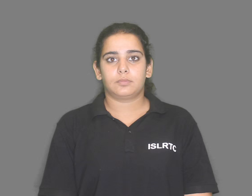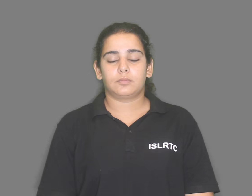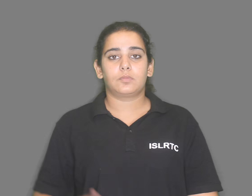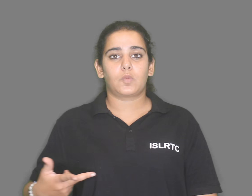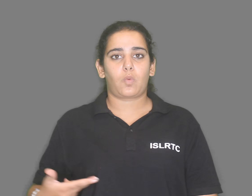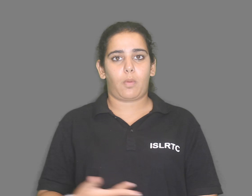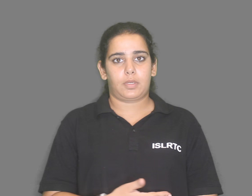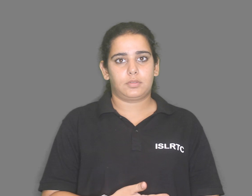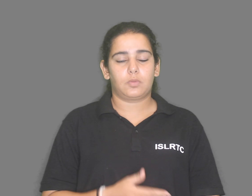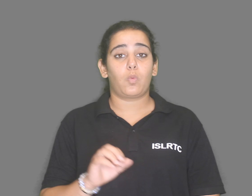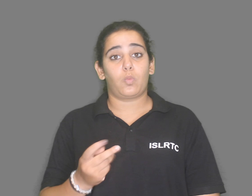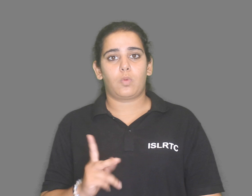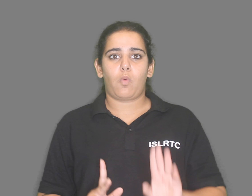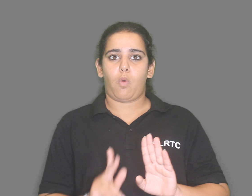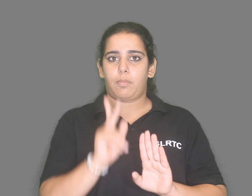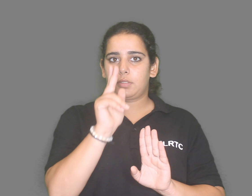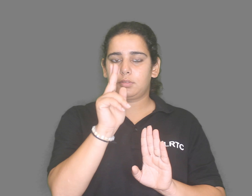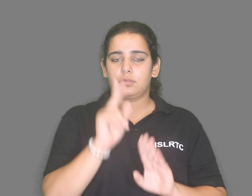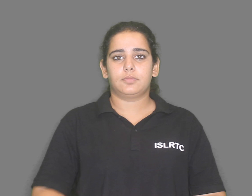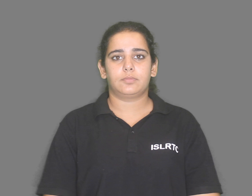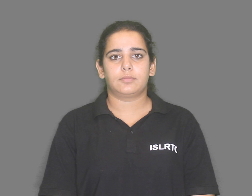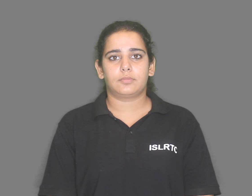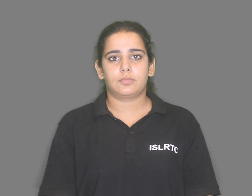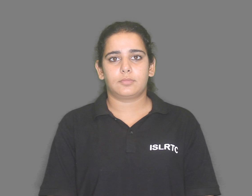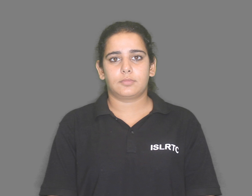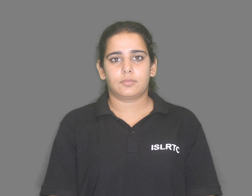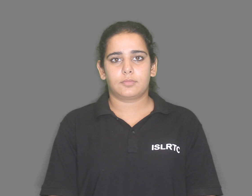Operate